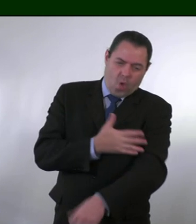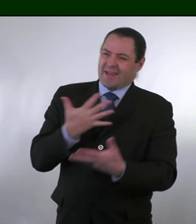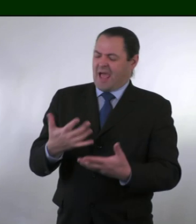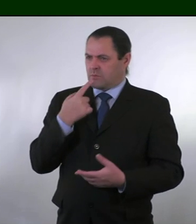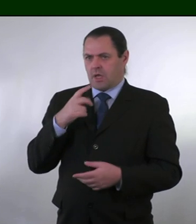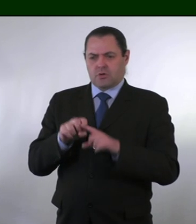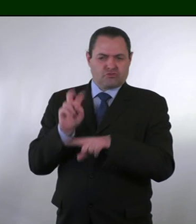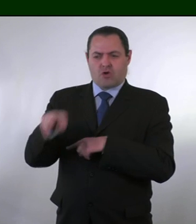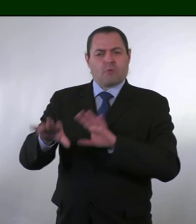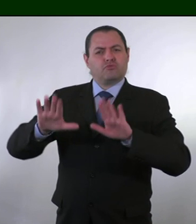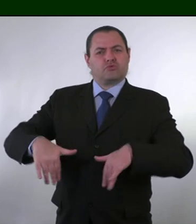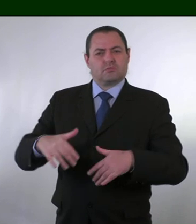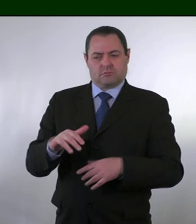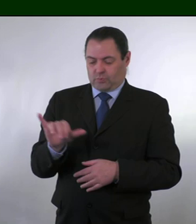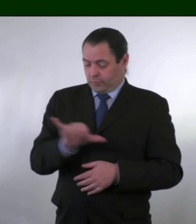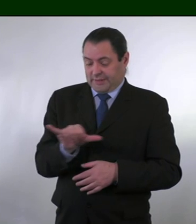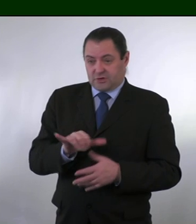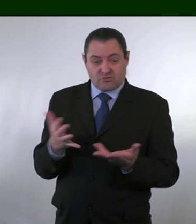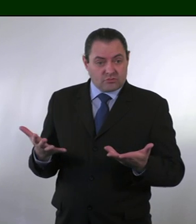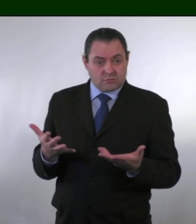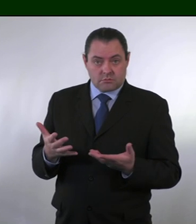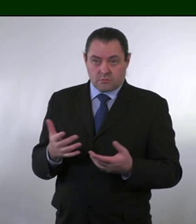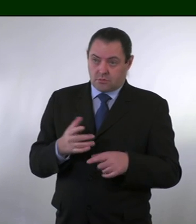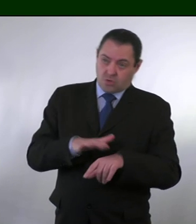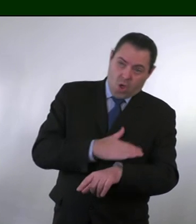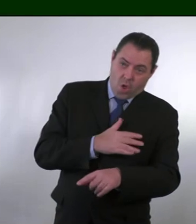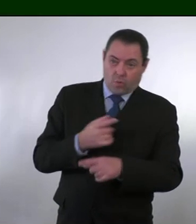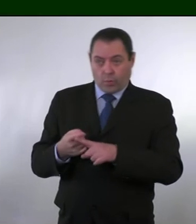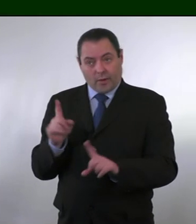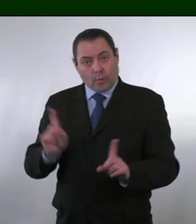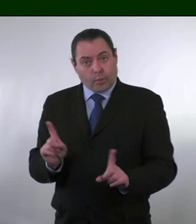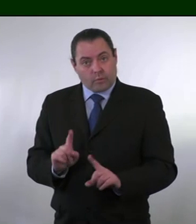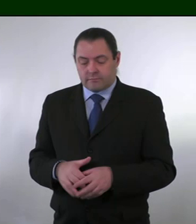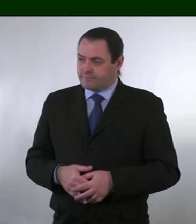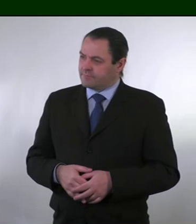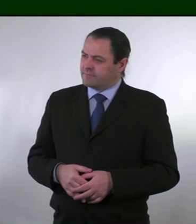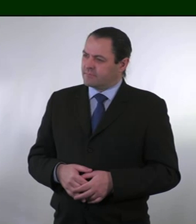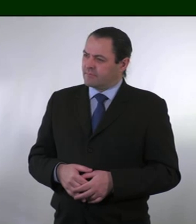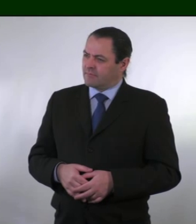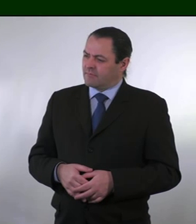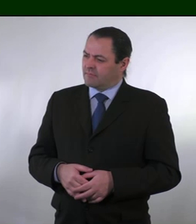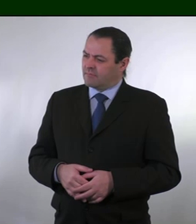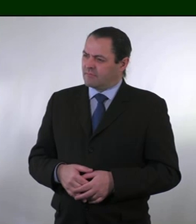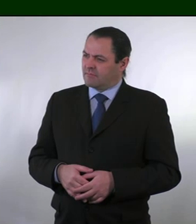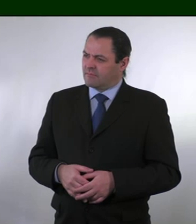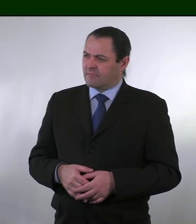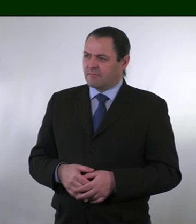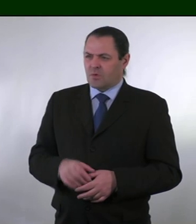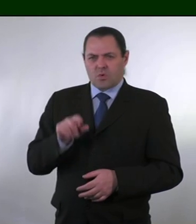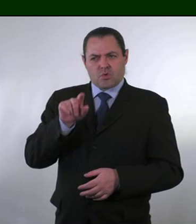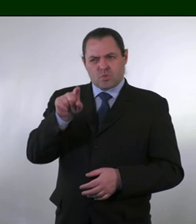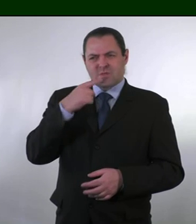The Prime Minister talks about hindsight; I say catch up.